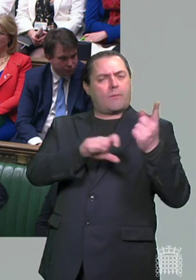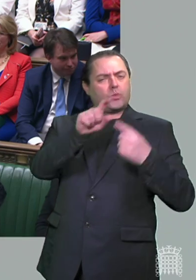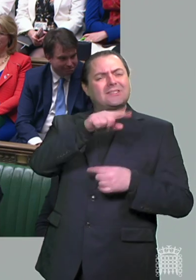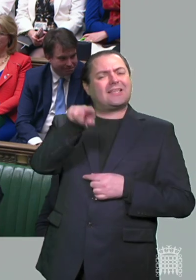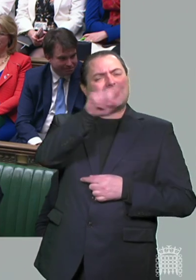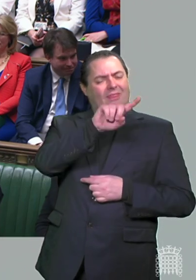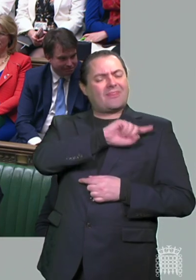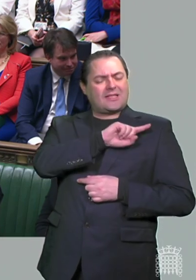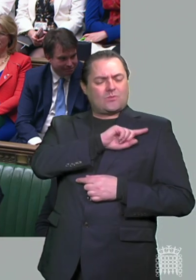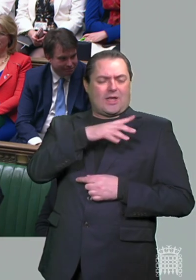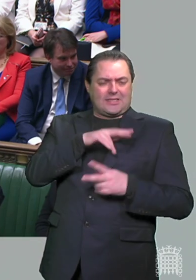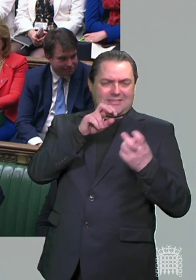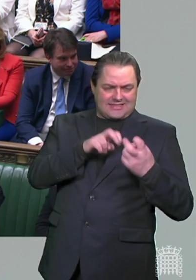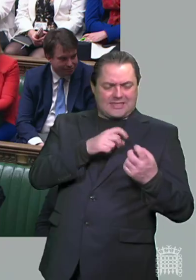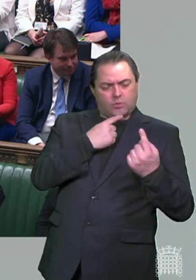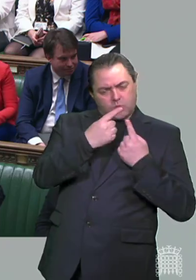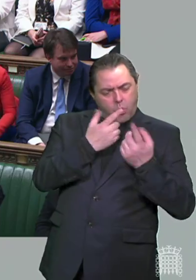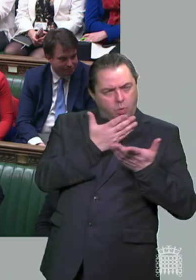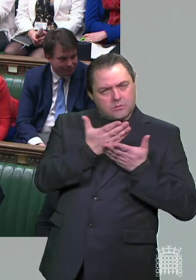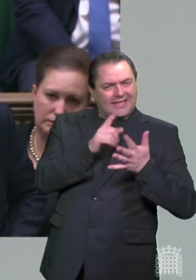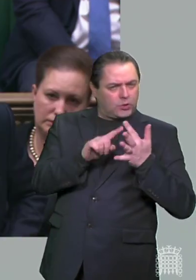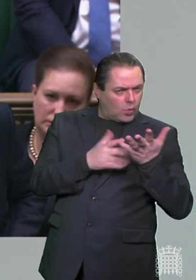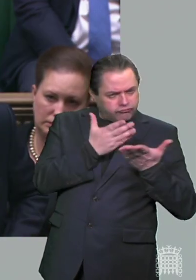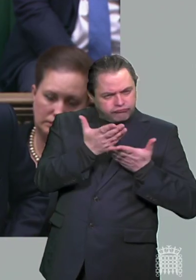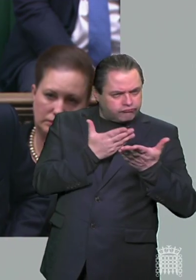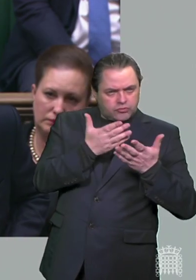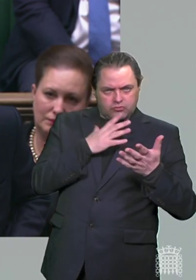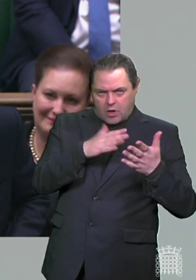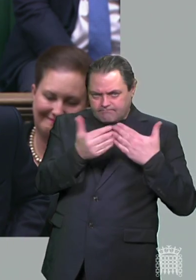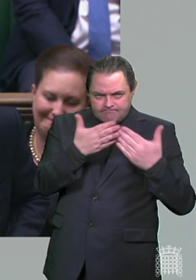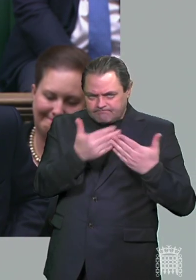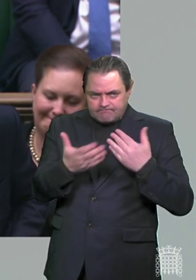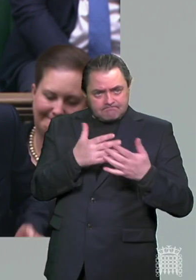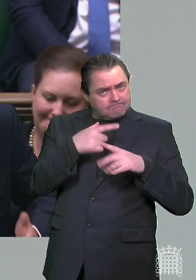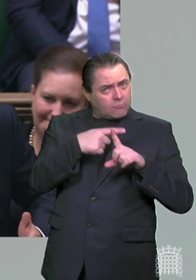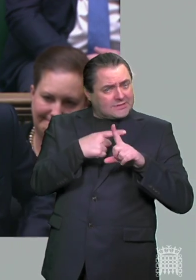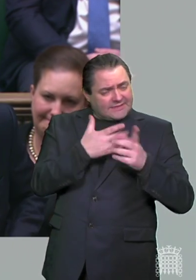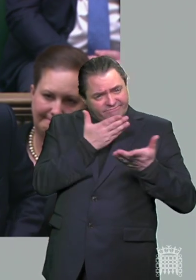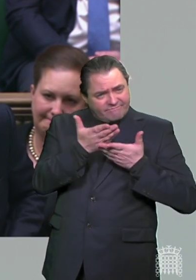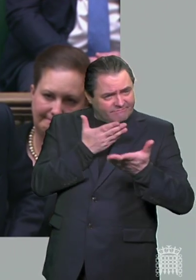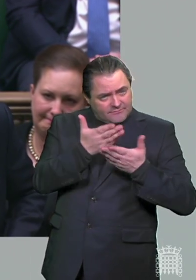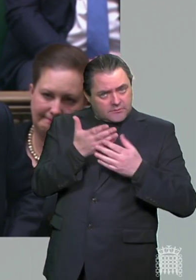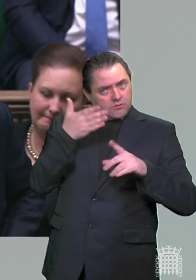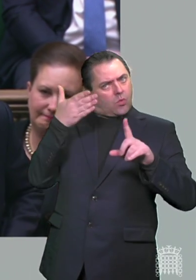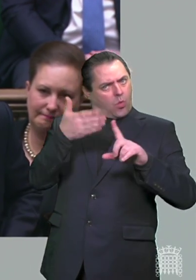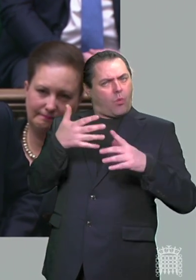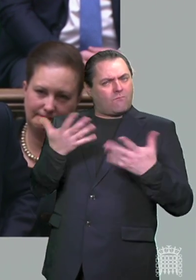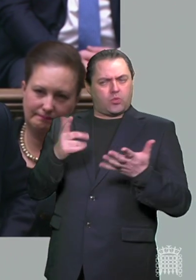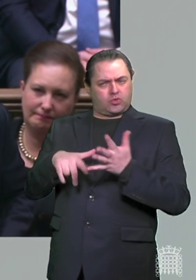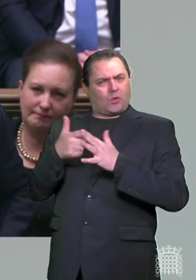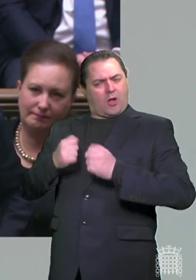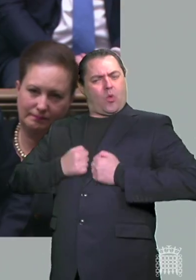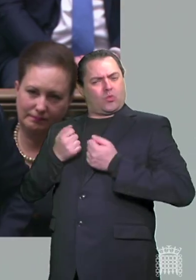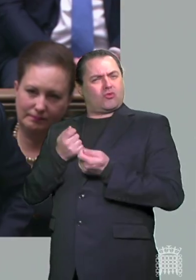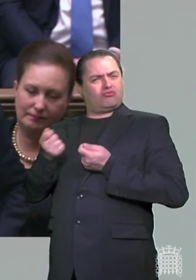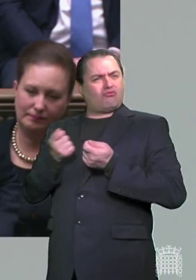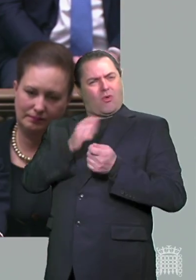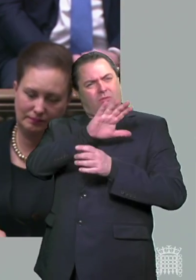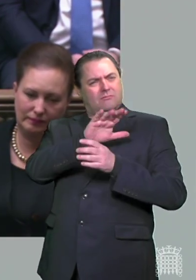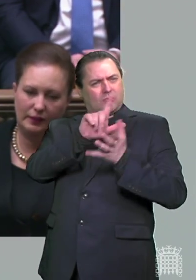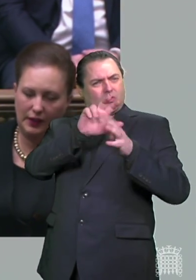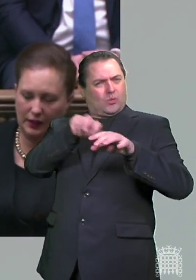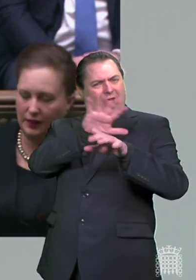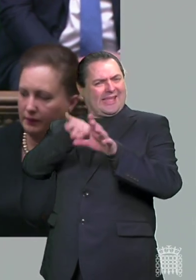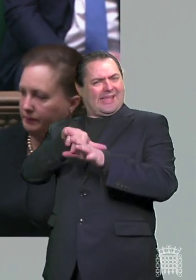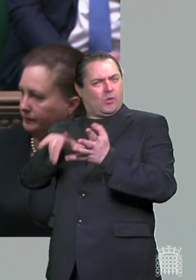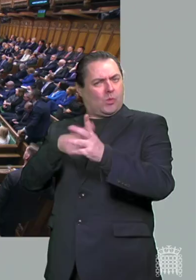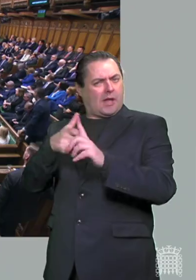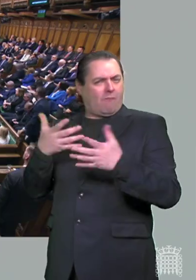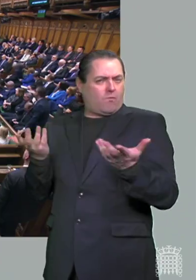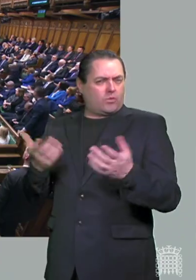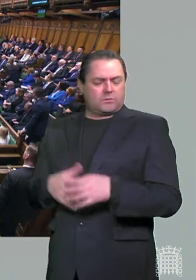That is why it needs to be addressed, which is what we are attempting to do through constructive dialogue, but the goal in that must be to ensure Northern Ireland’s place in our precious Union.